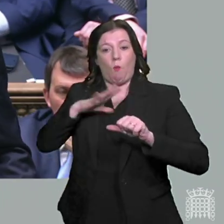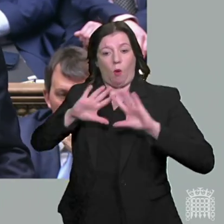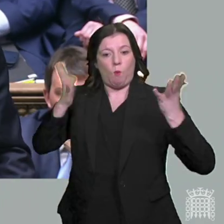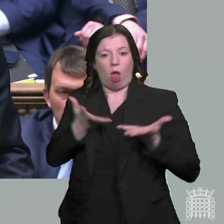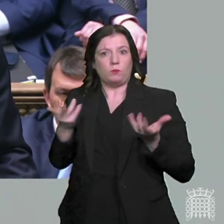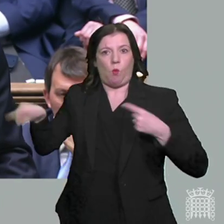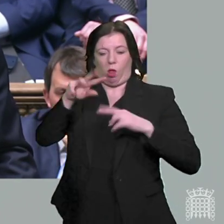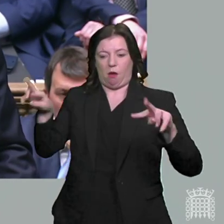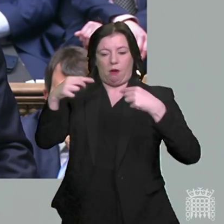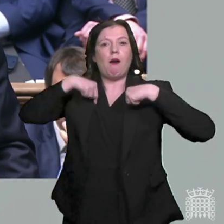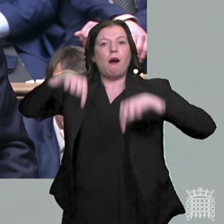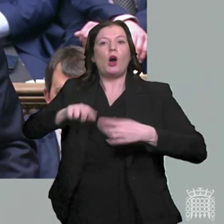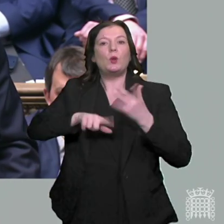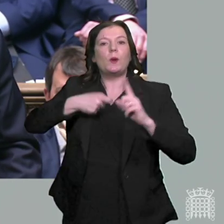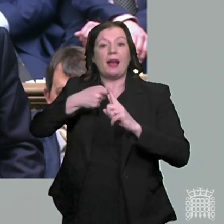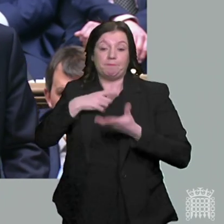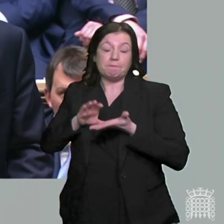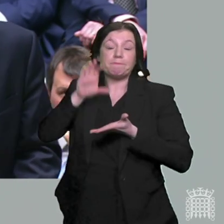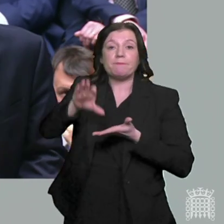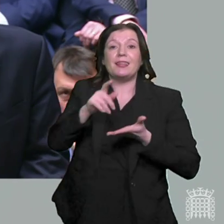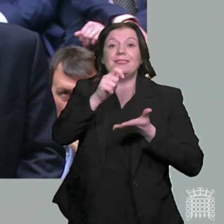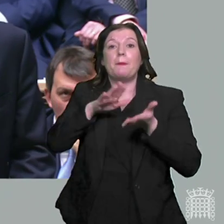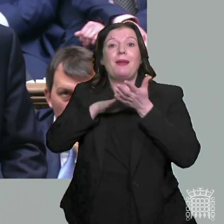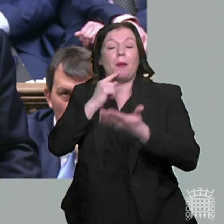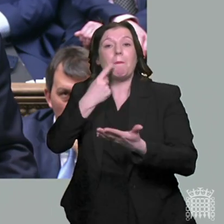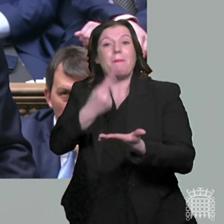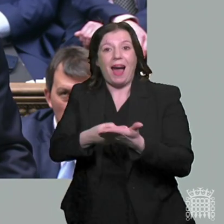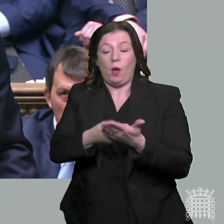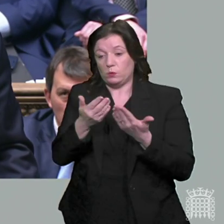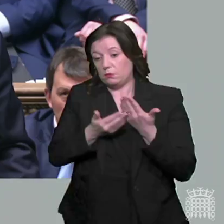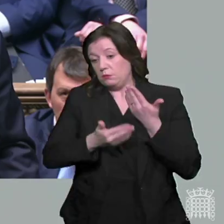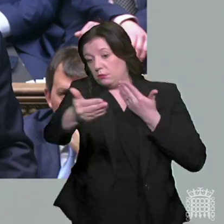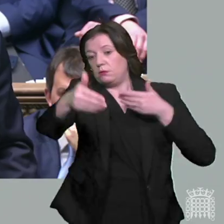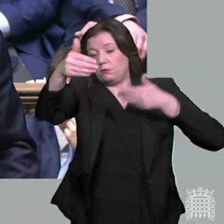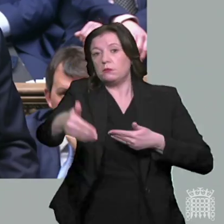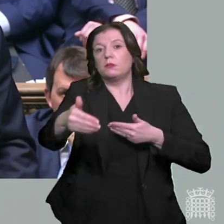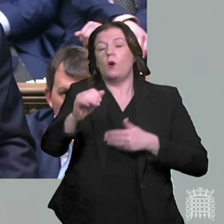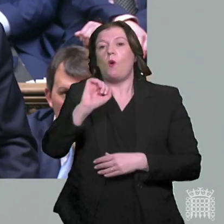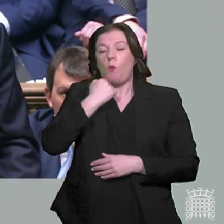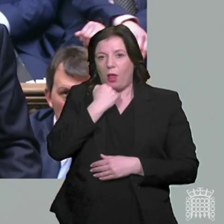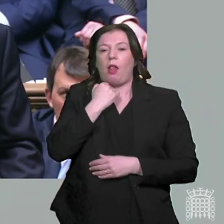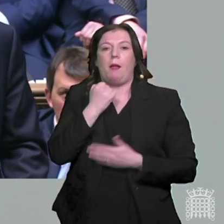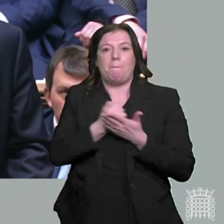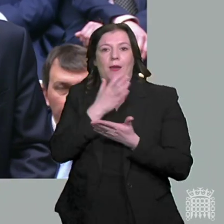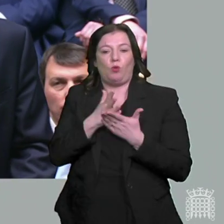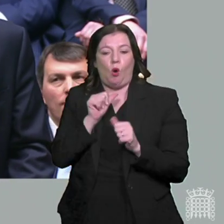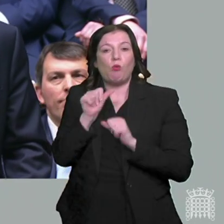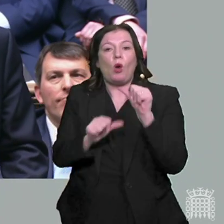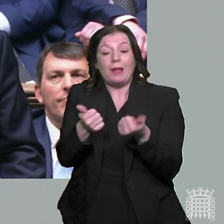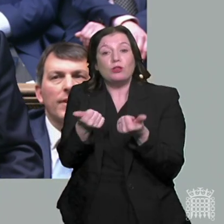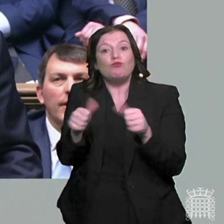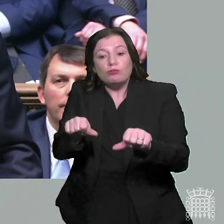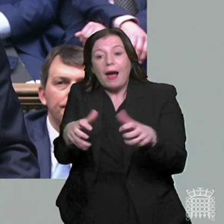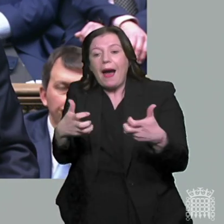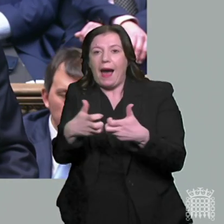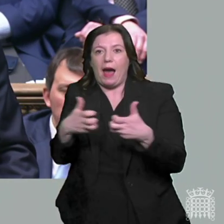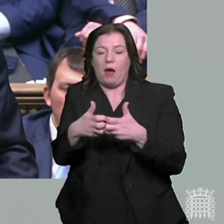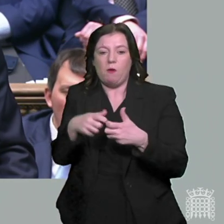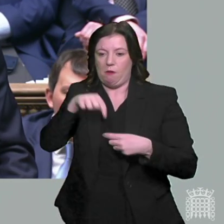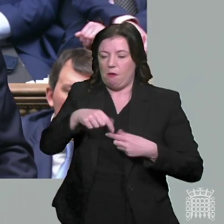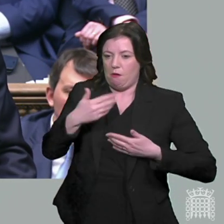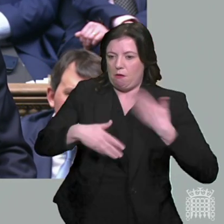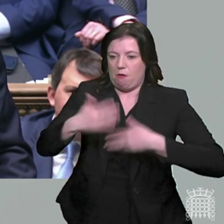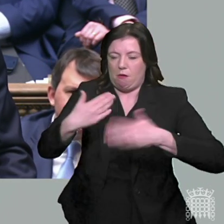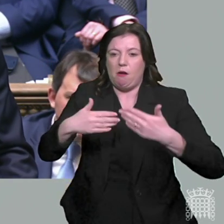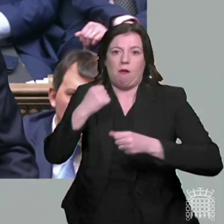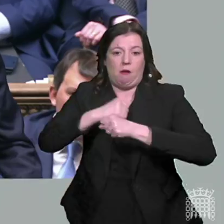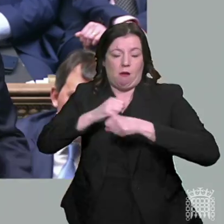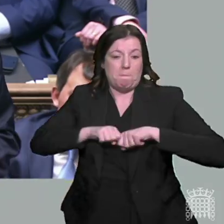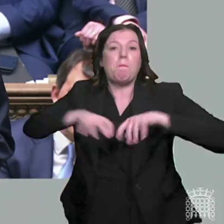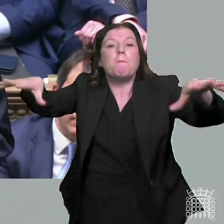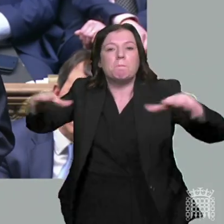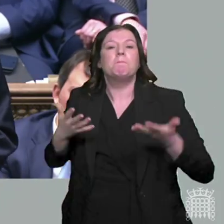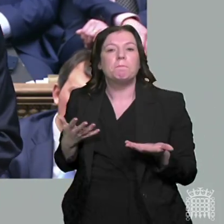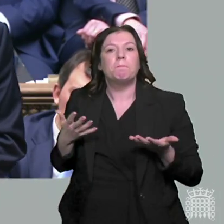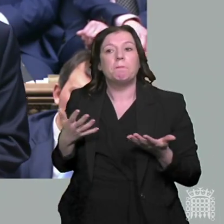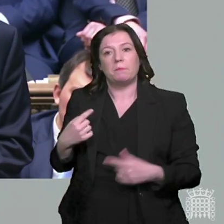With an extra £10 million of funding over the next two years, they will put in place the quickest, simplest regulatory approval in the world for companies seeking rapid market access.